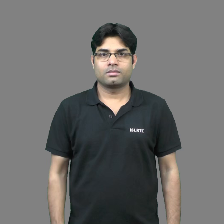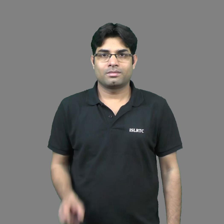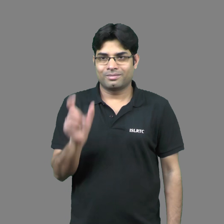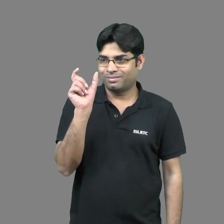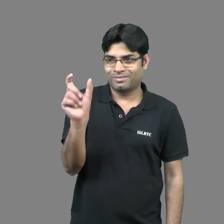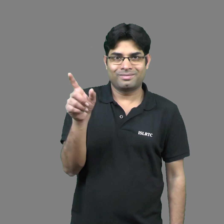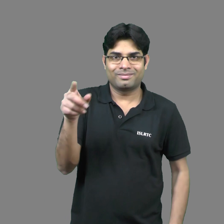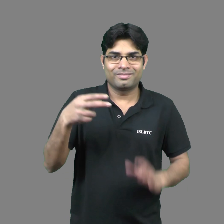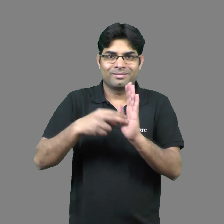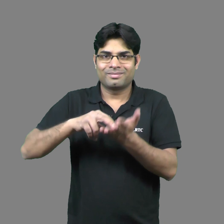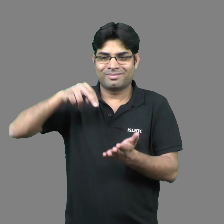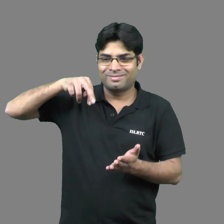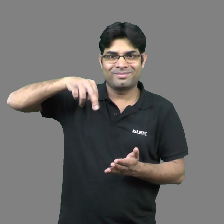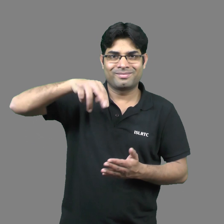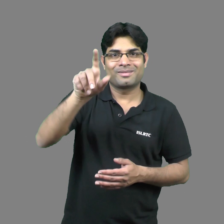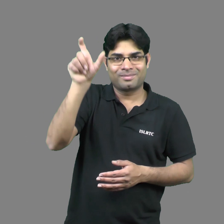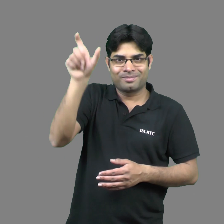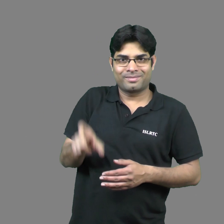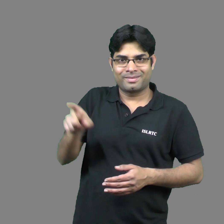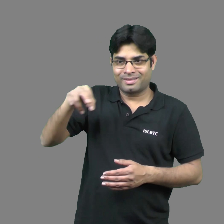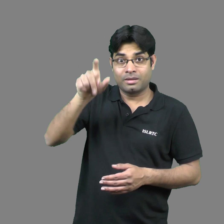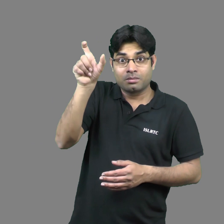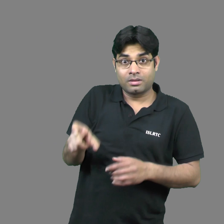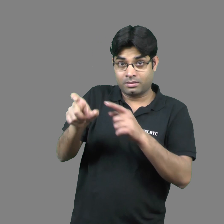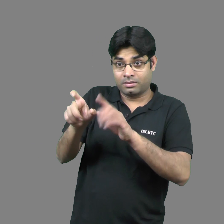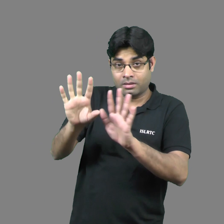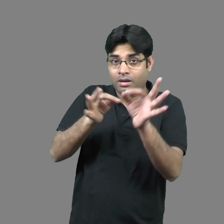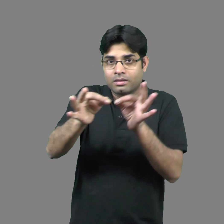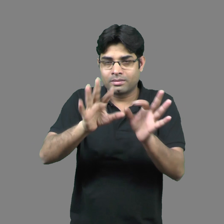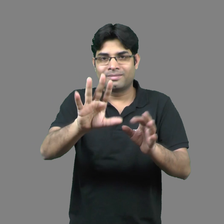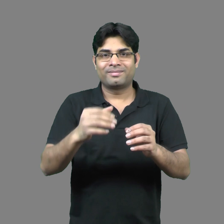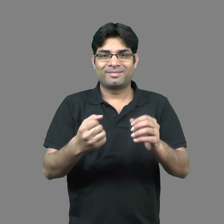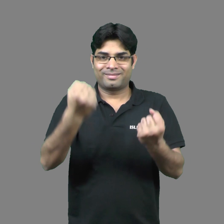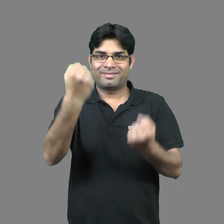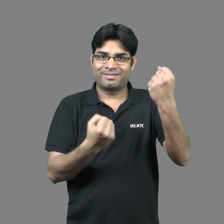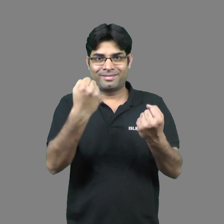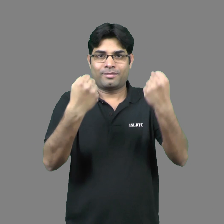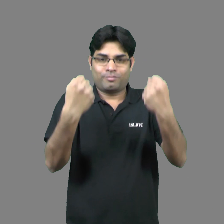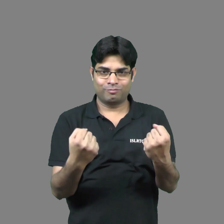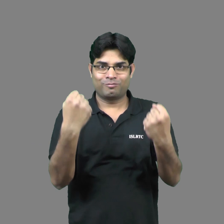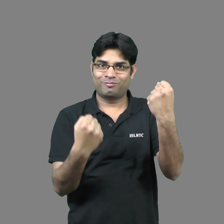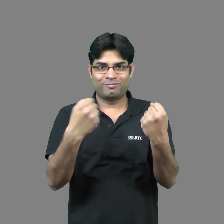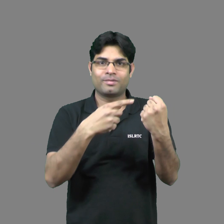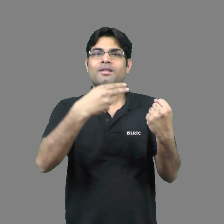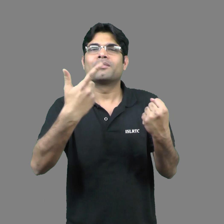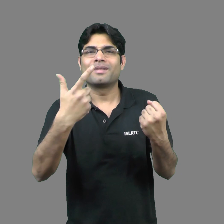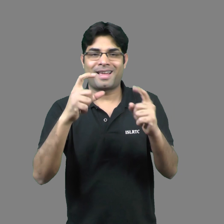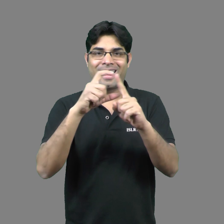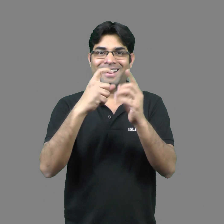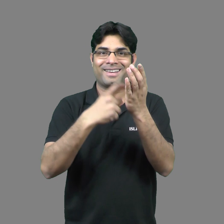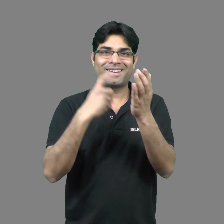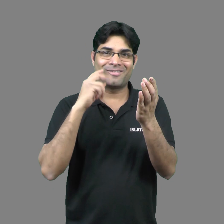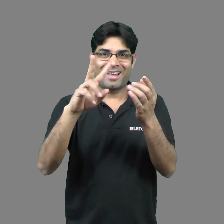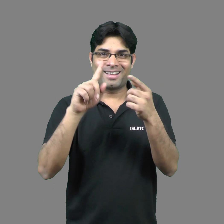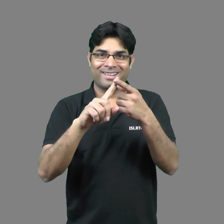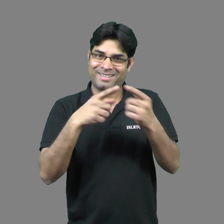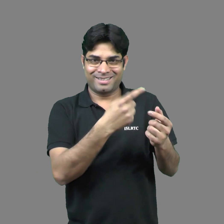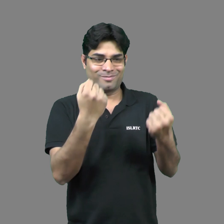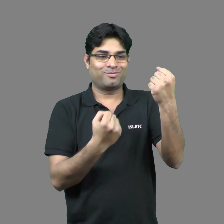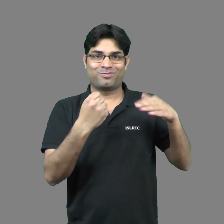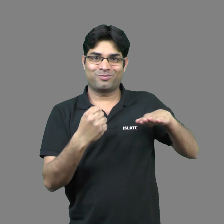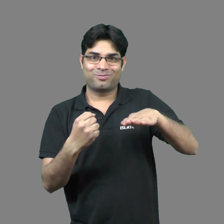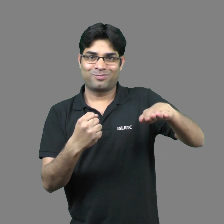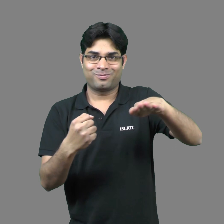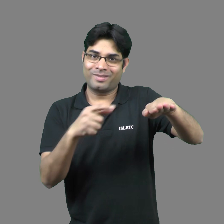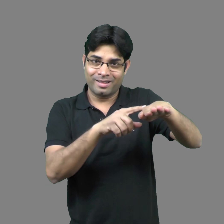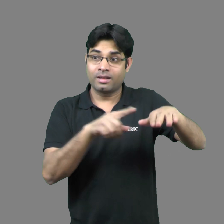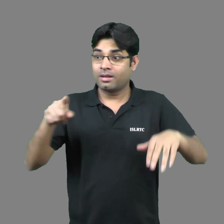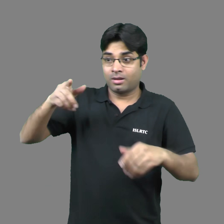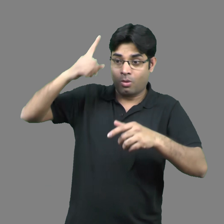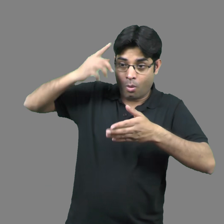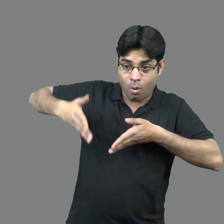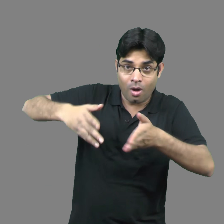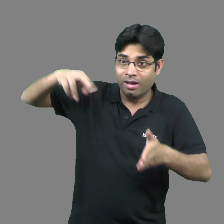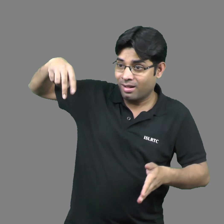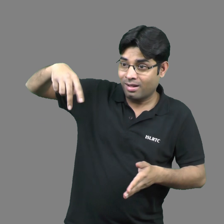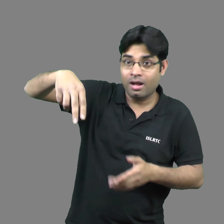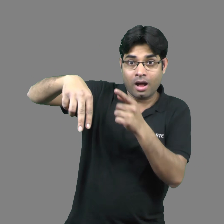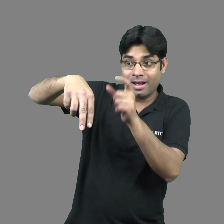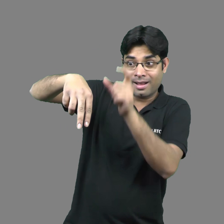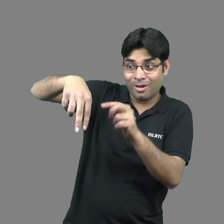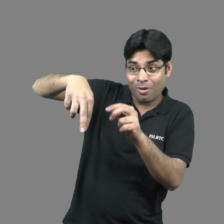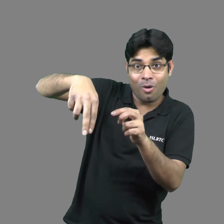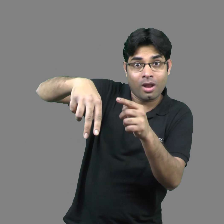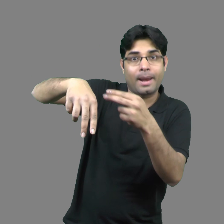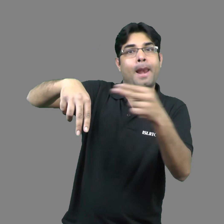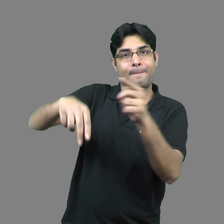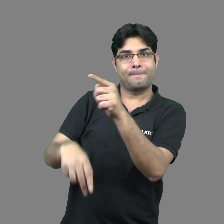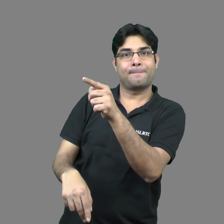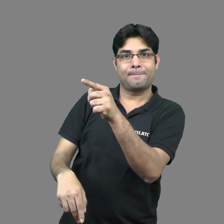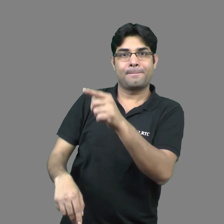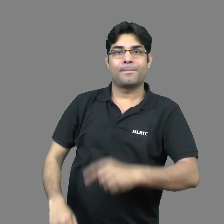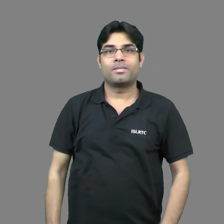Pedestrian